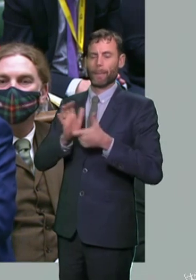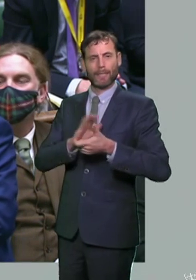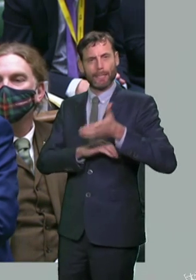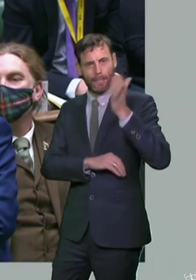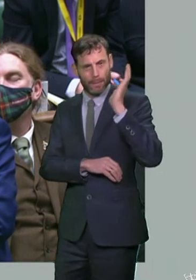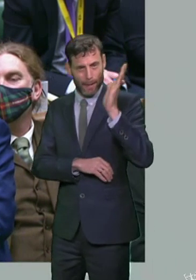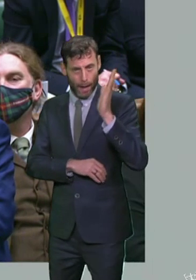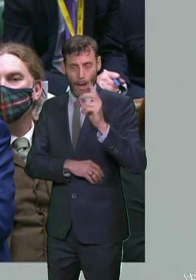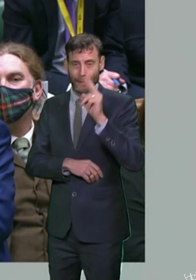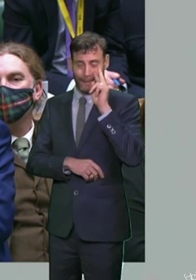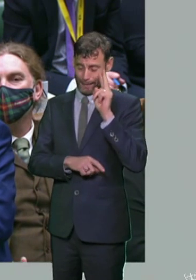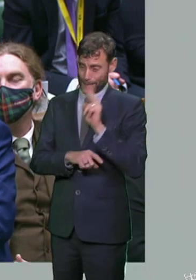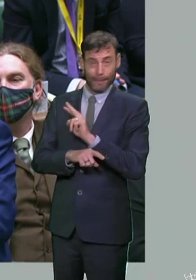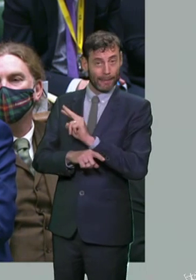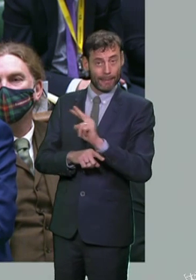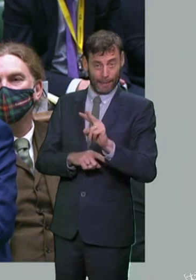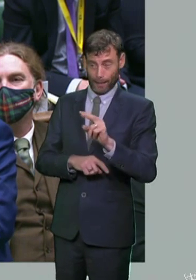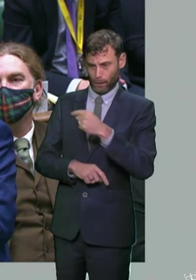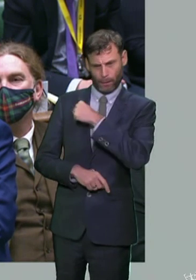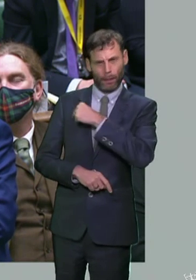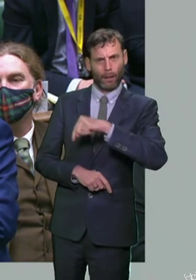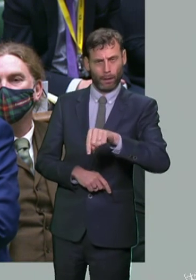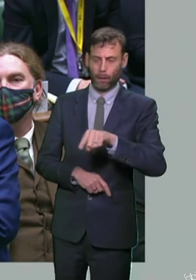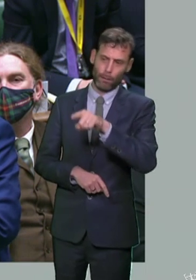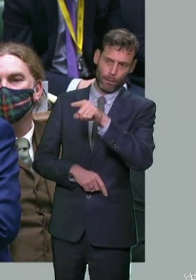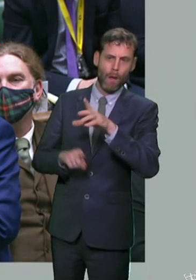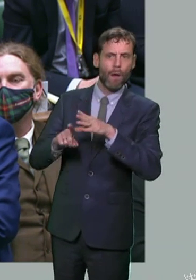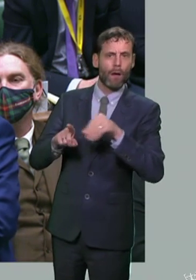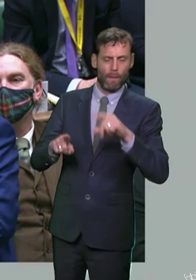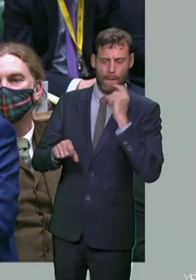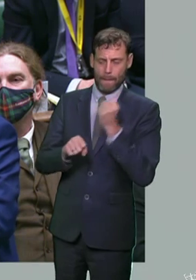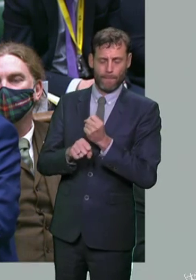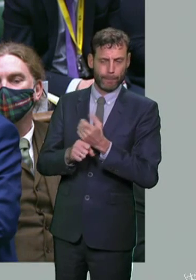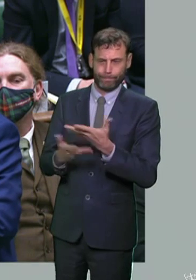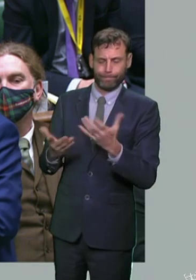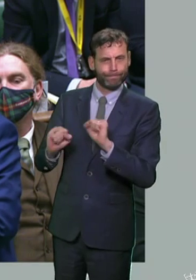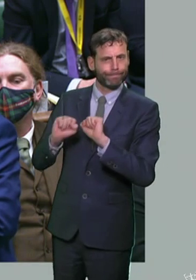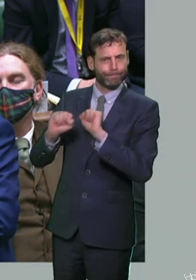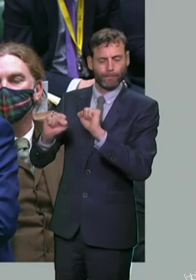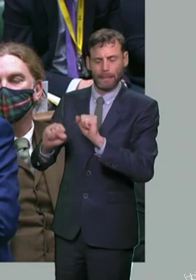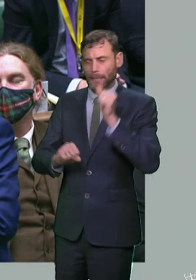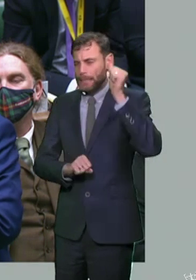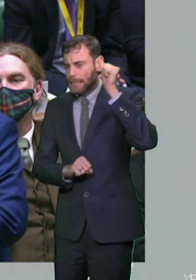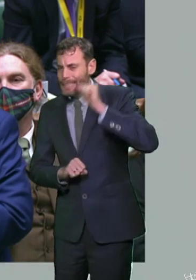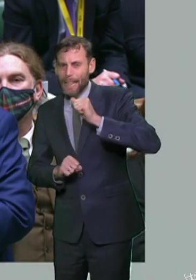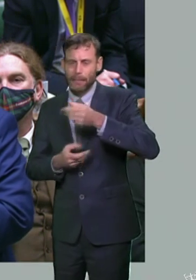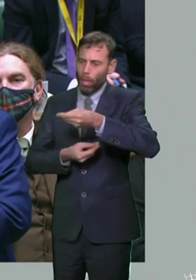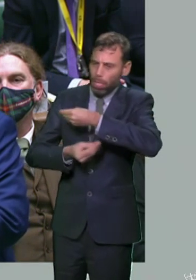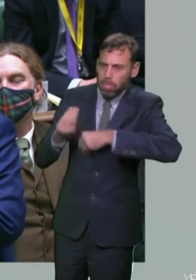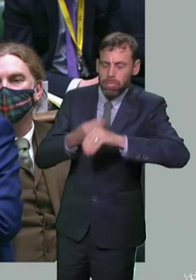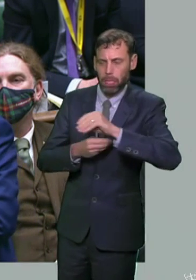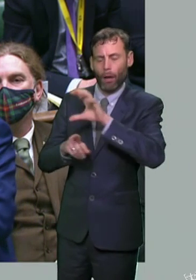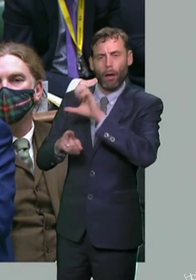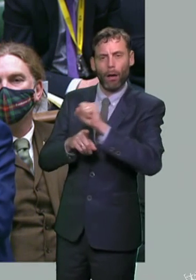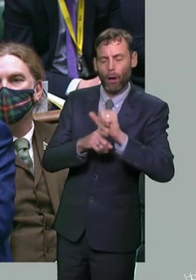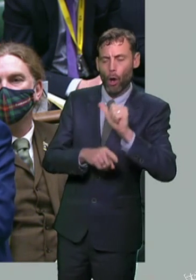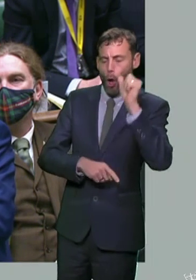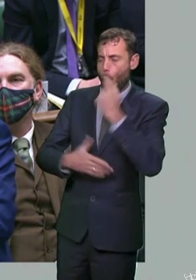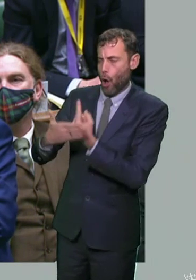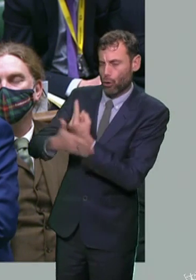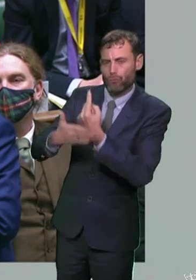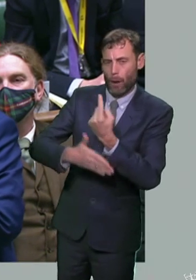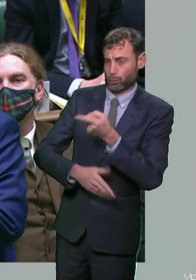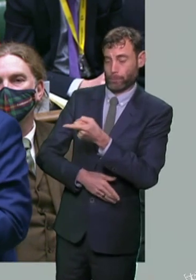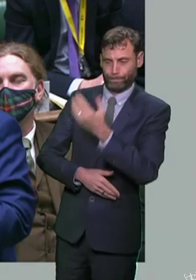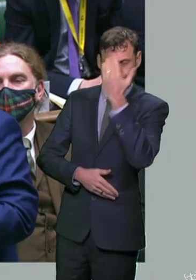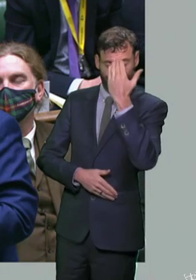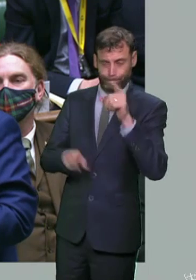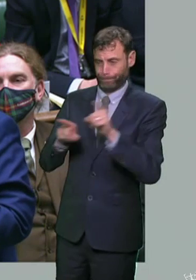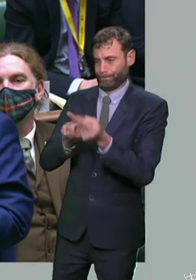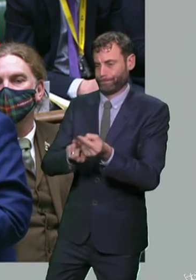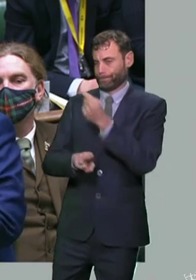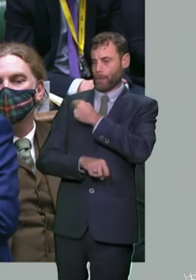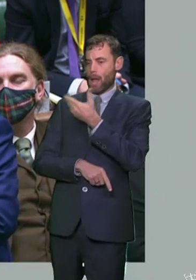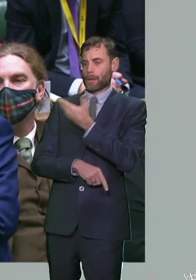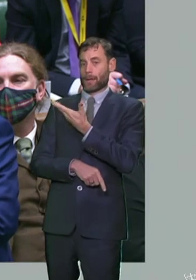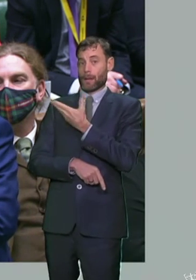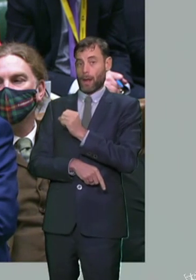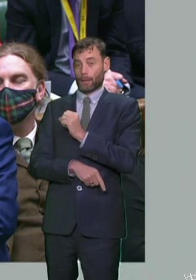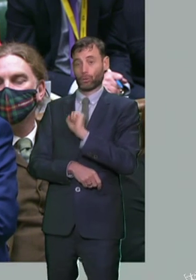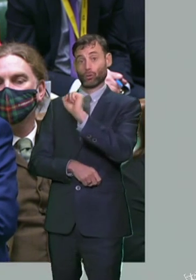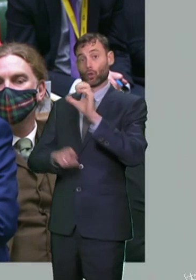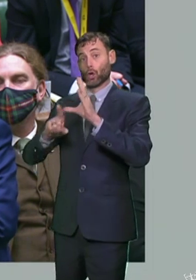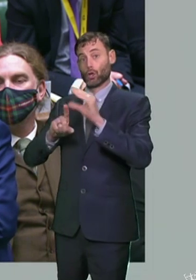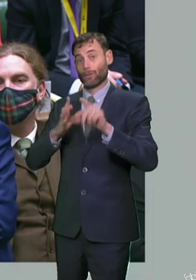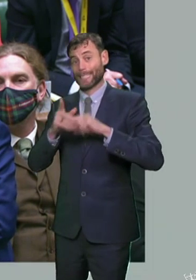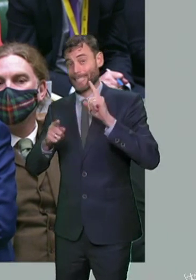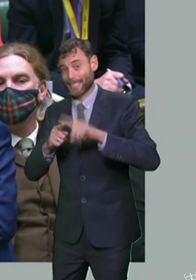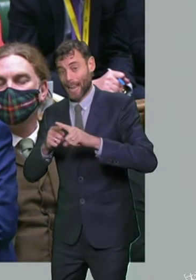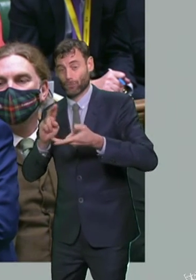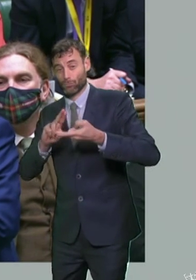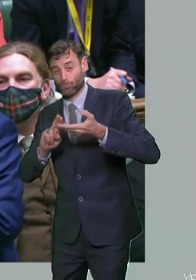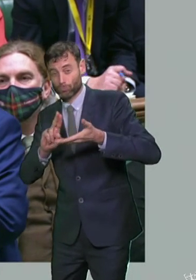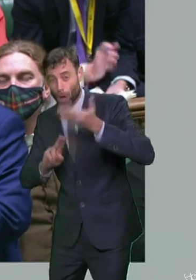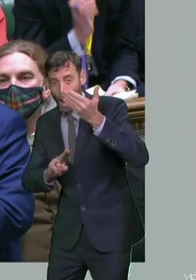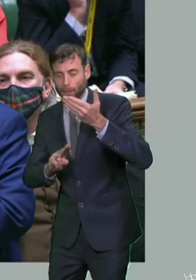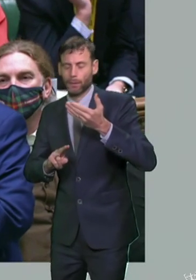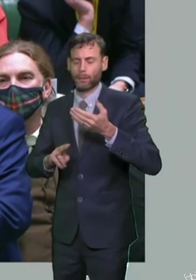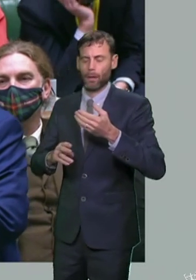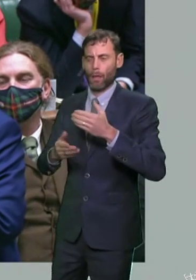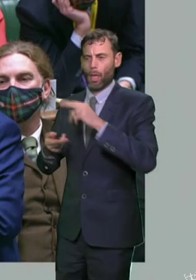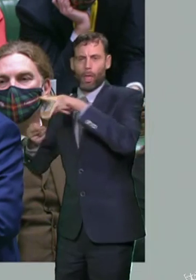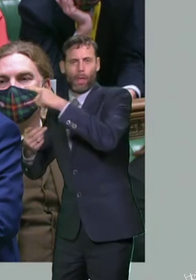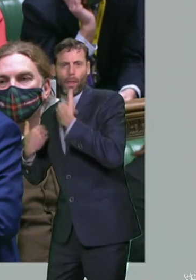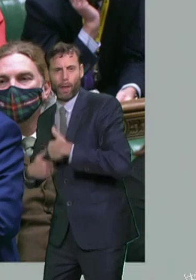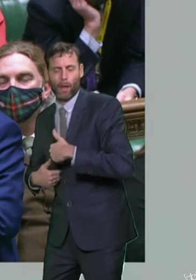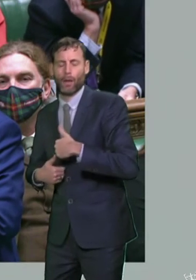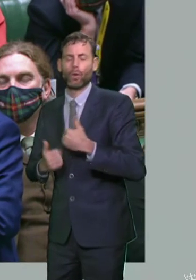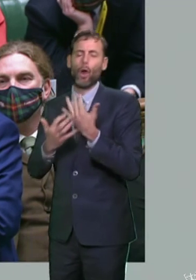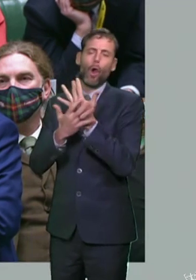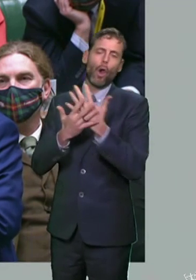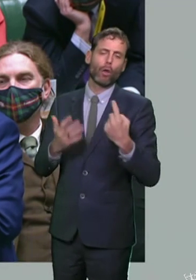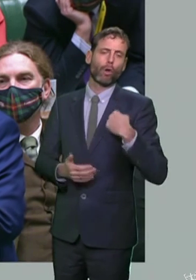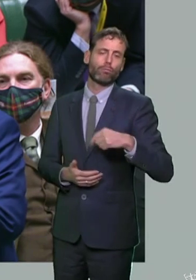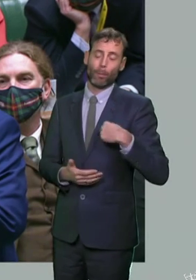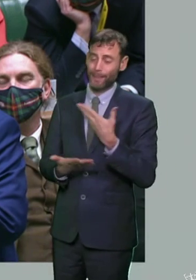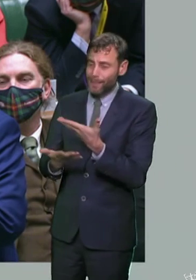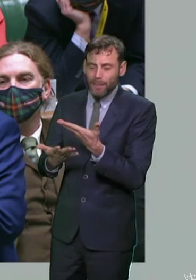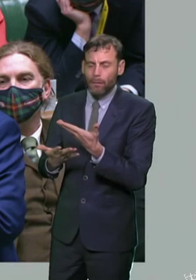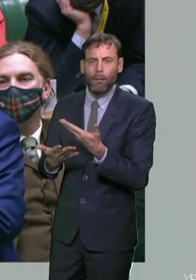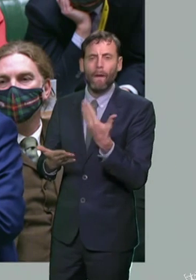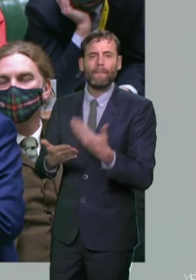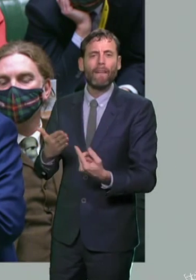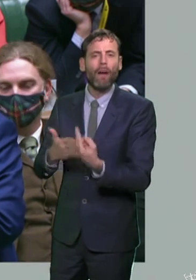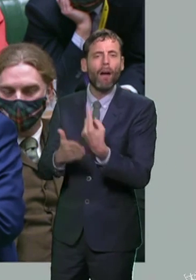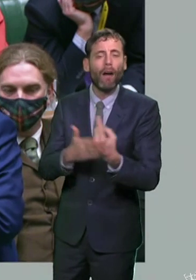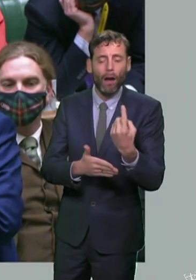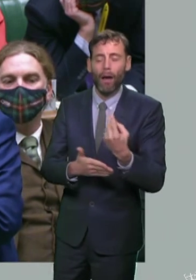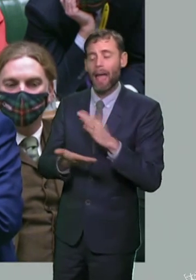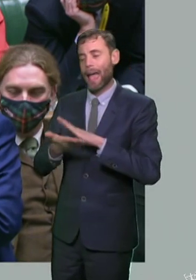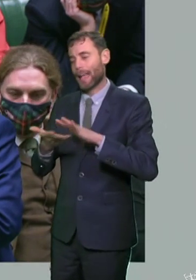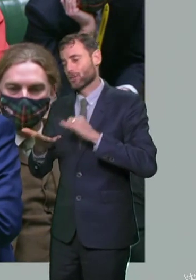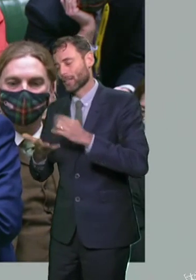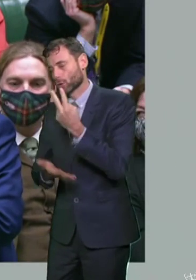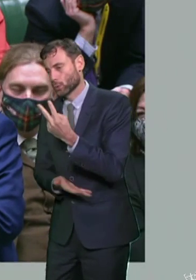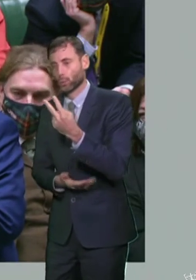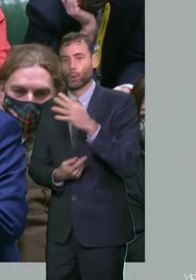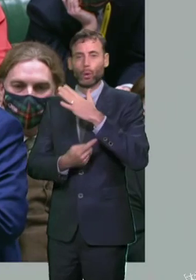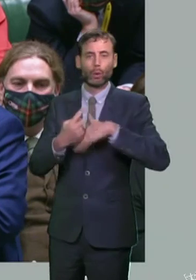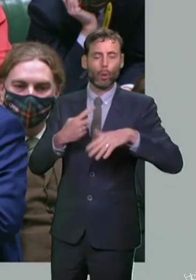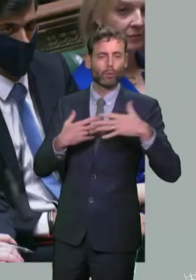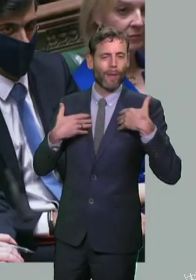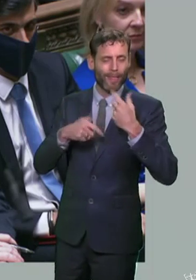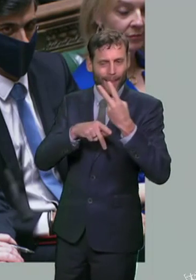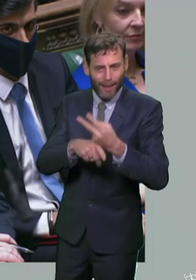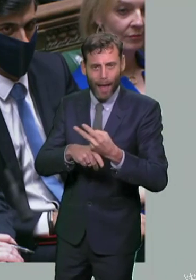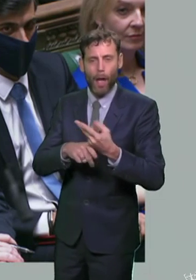The past few weeks have shown this Tory Government at their very worst: a Tory sleaze and corruption scandal on a scale not seen since the 1990s, Tory cuts and tax rises that will leave millions of people worse off, and a litany of broken promises, from HS2 to carbon capture, social care and the triple lock on pensions.